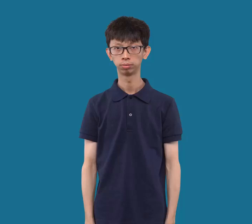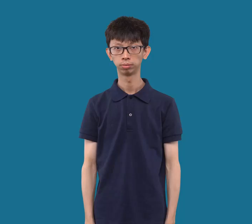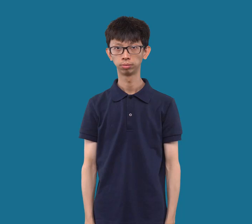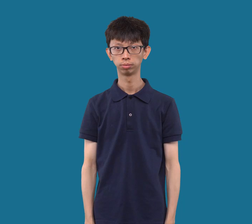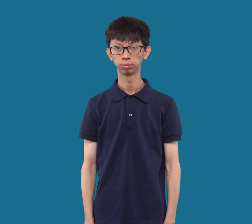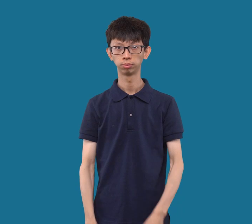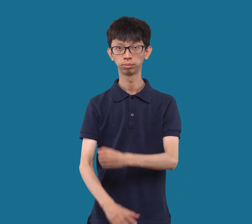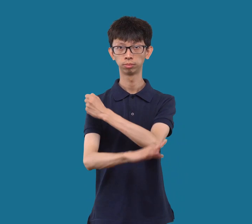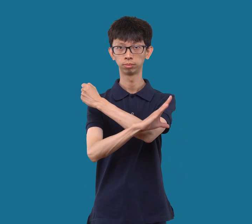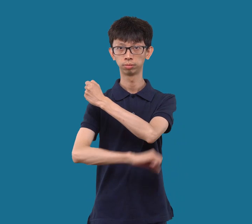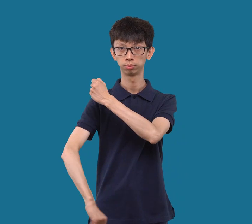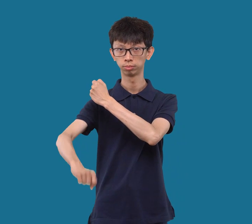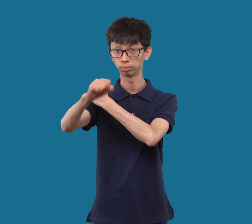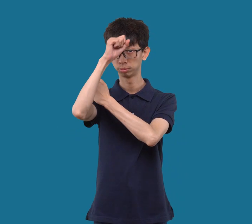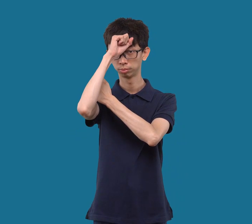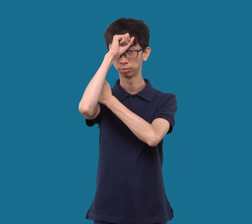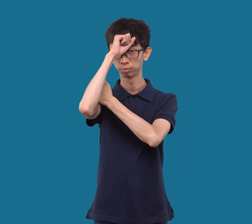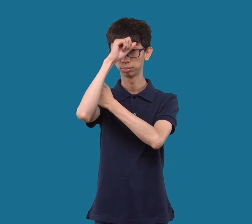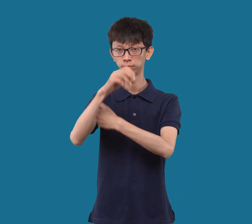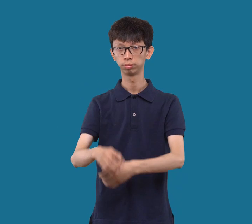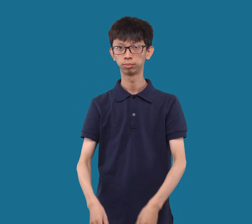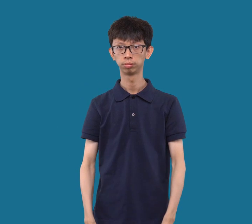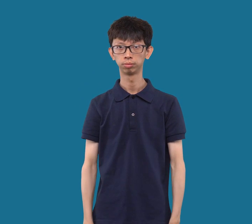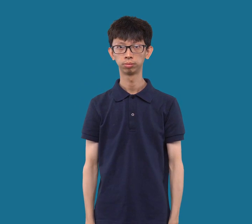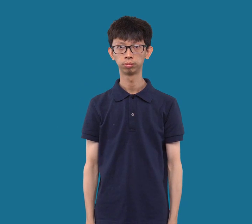đảo Phú Quốc